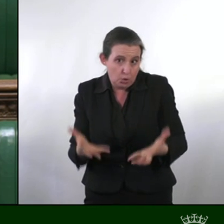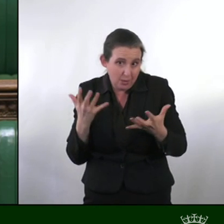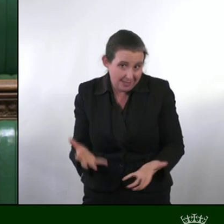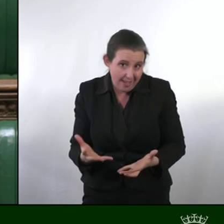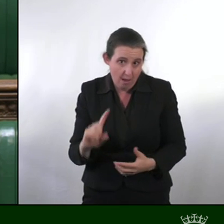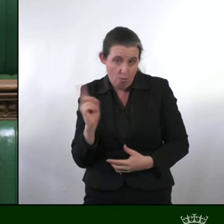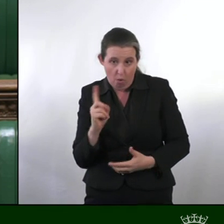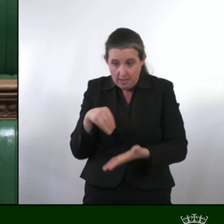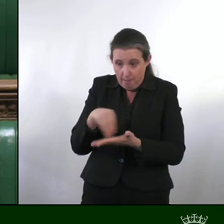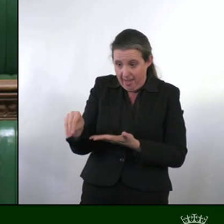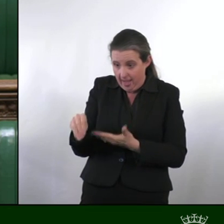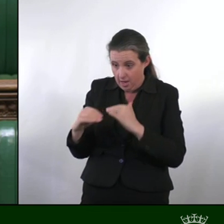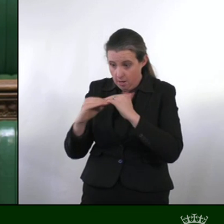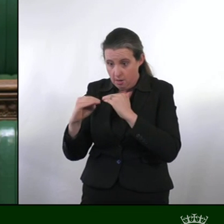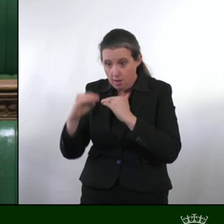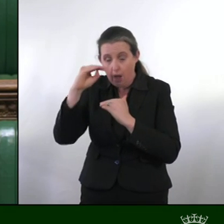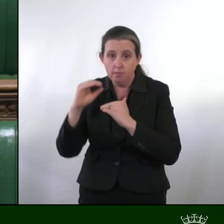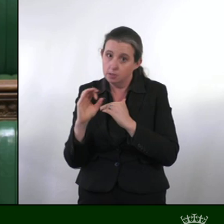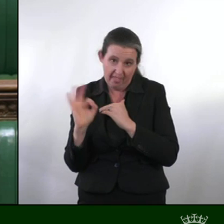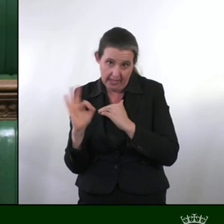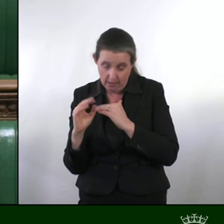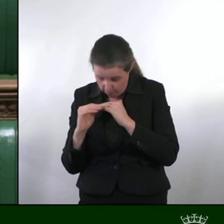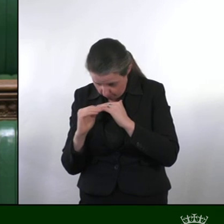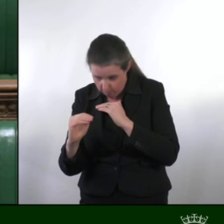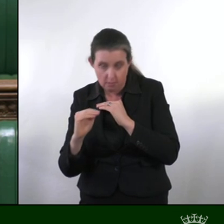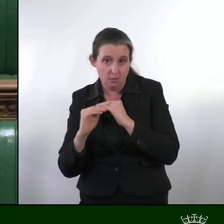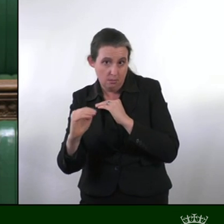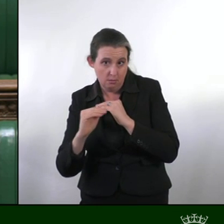This takes a sledgehammer to consumer confidence.